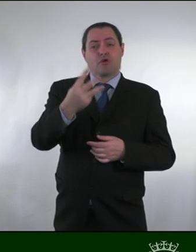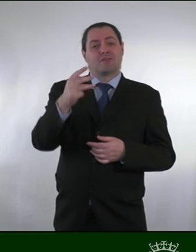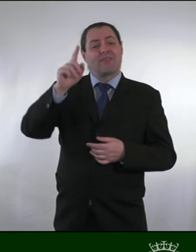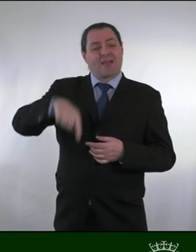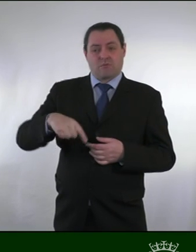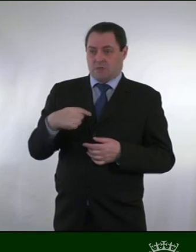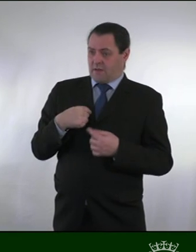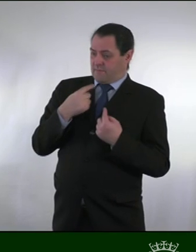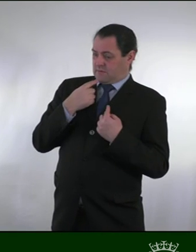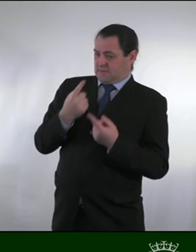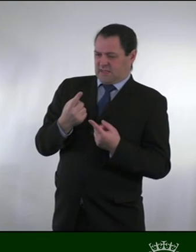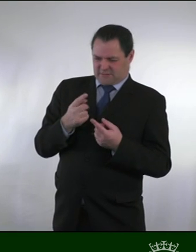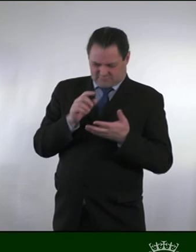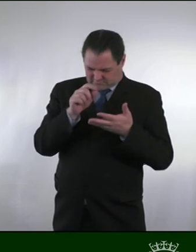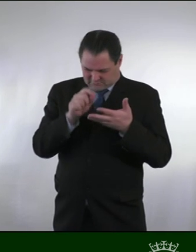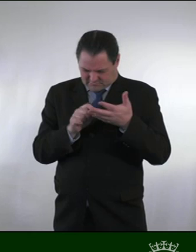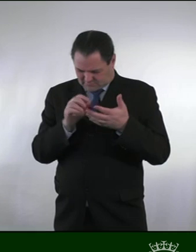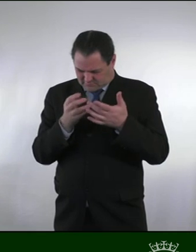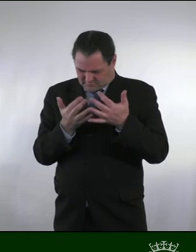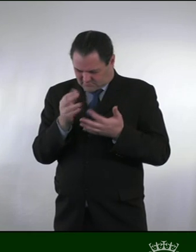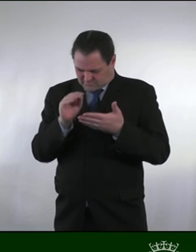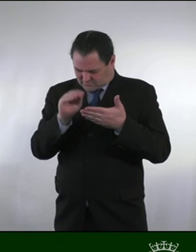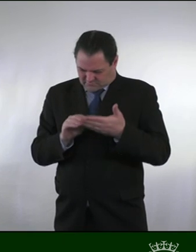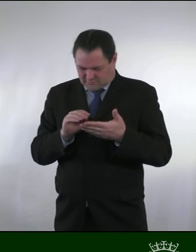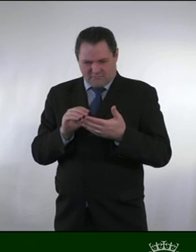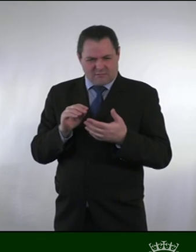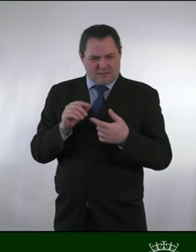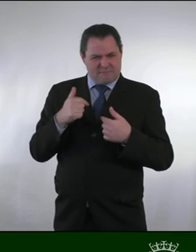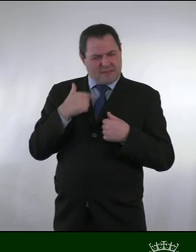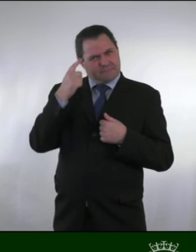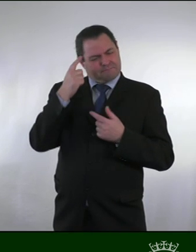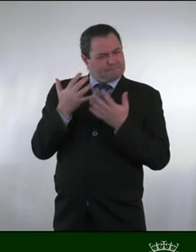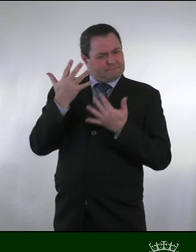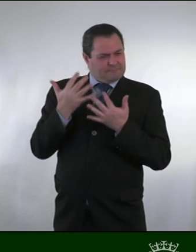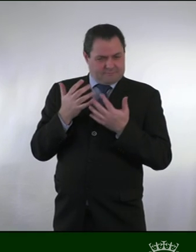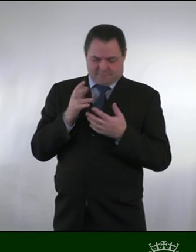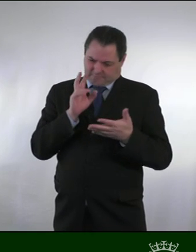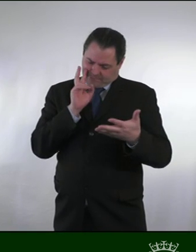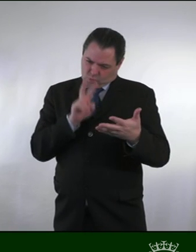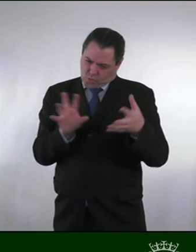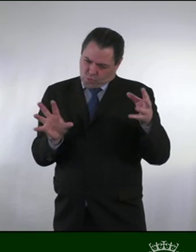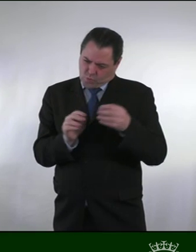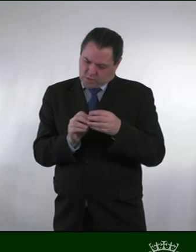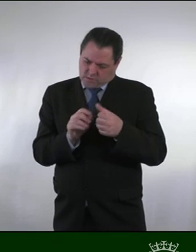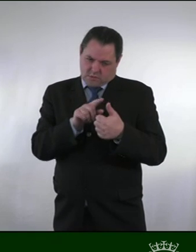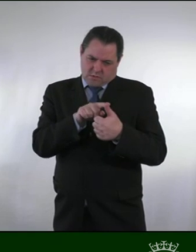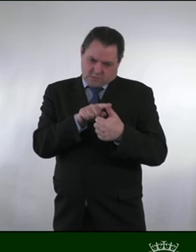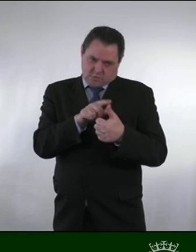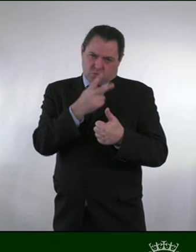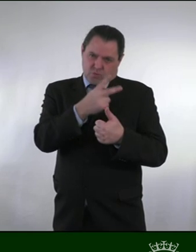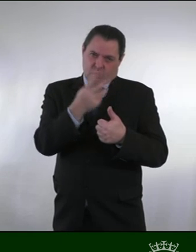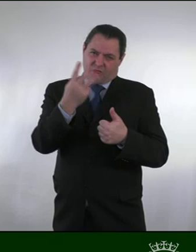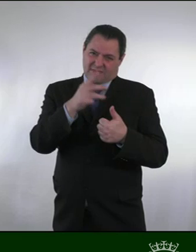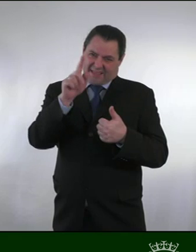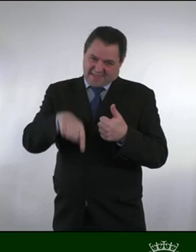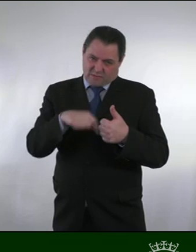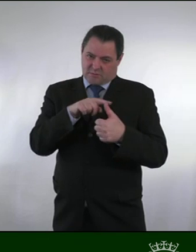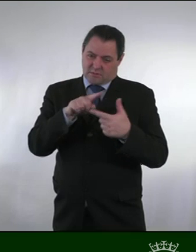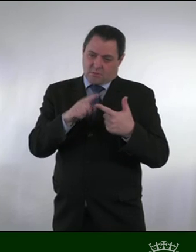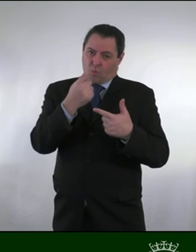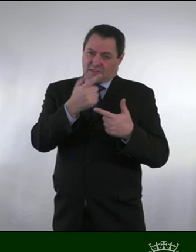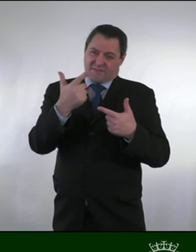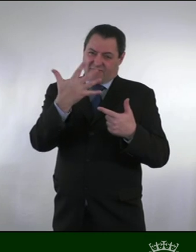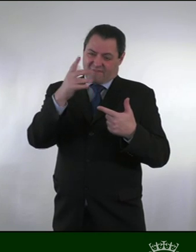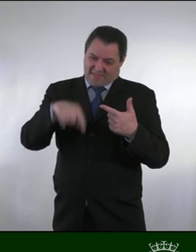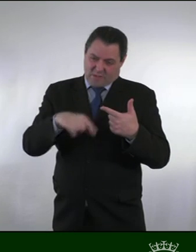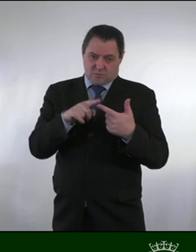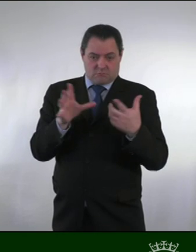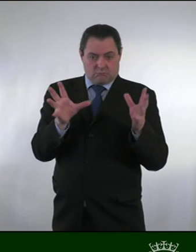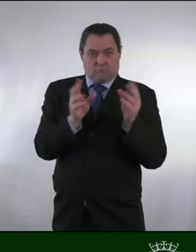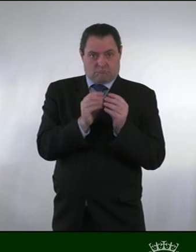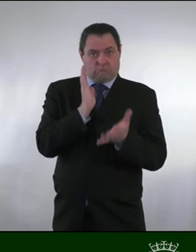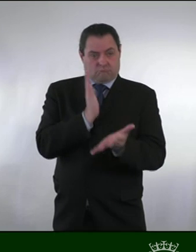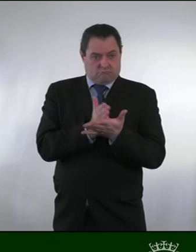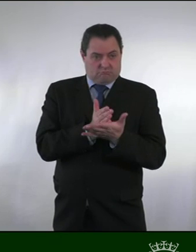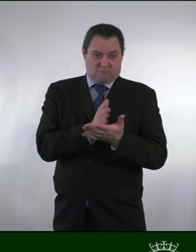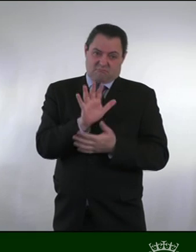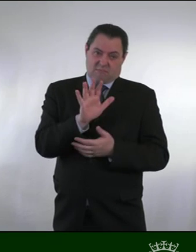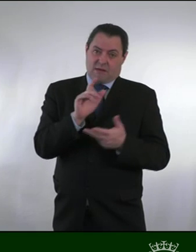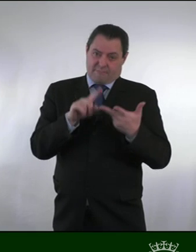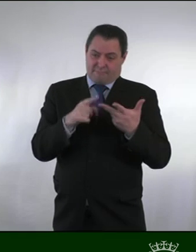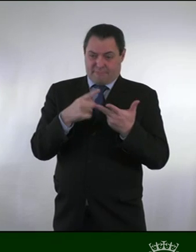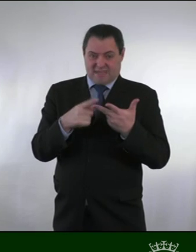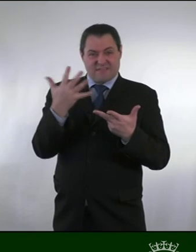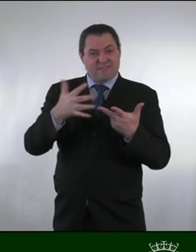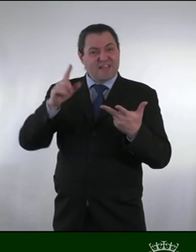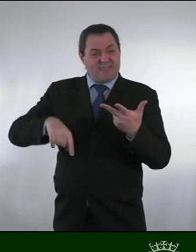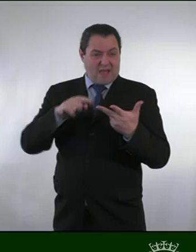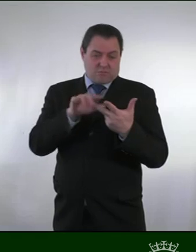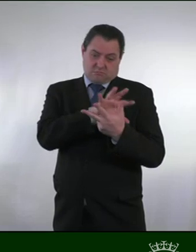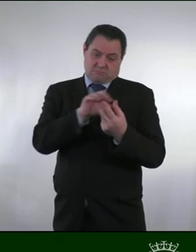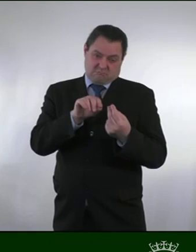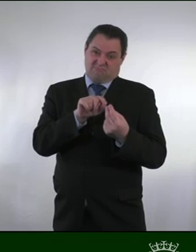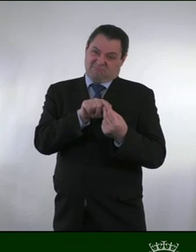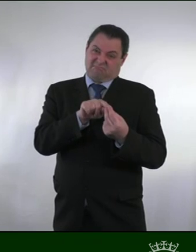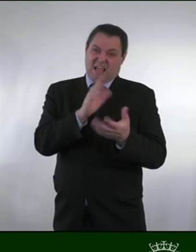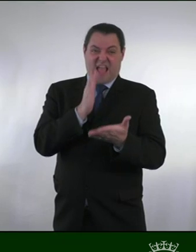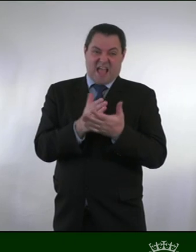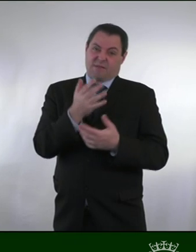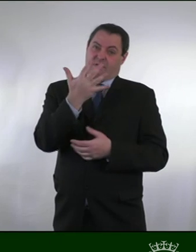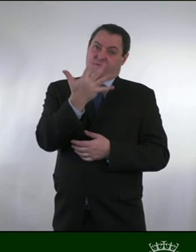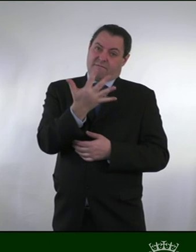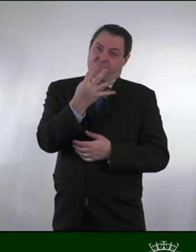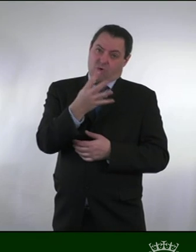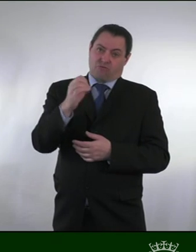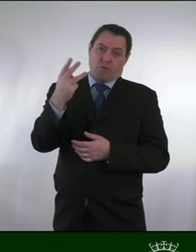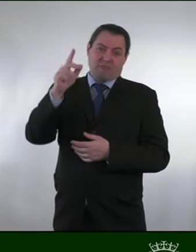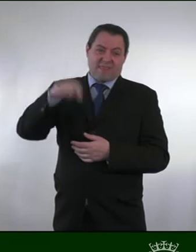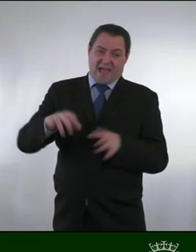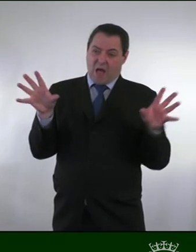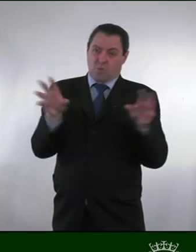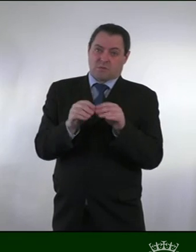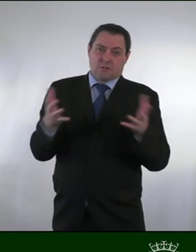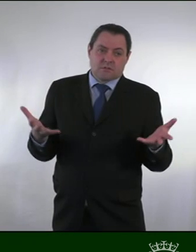I have just done some maths briefly in my head, and if you add 213,000 to 175,000, plus 15,000, you get to 403,000.